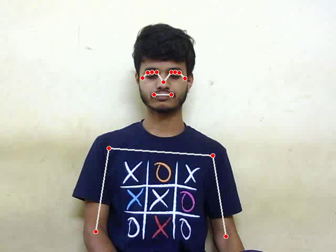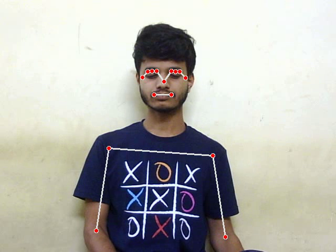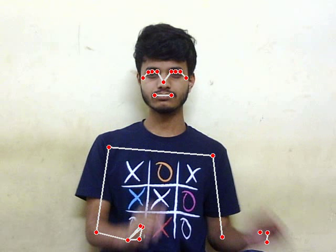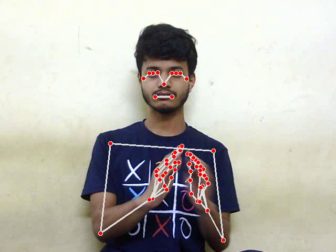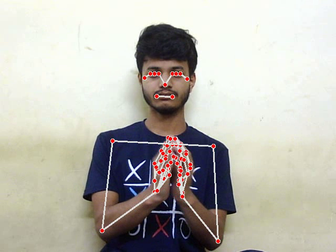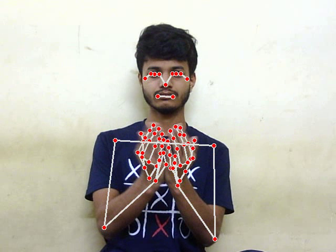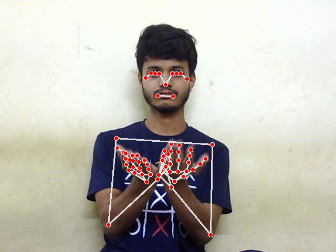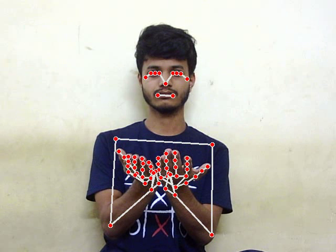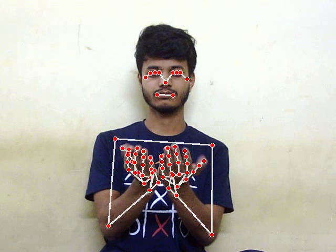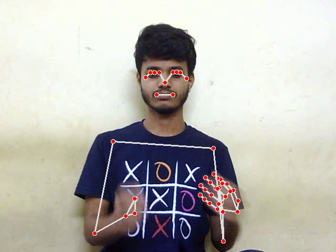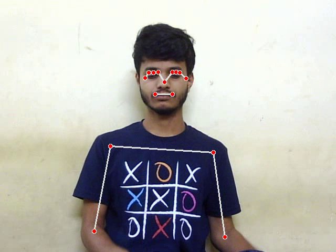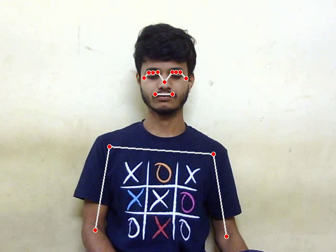book